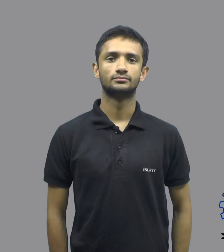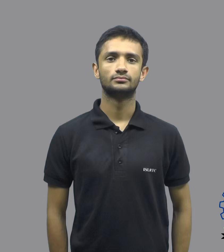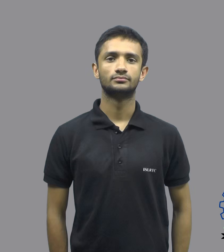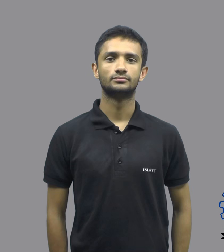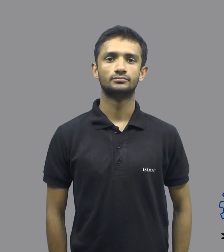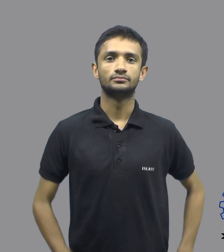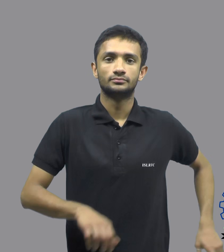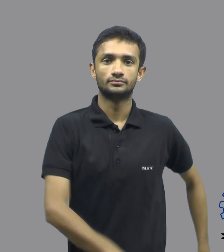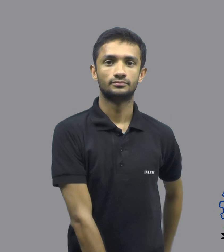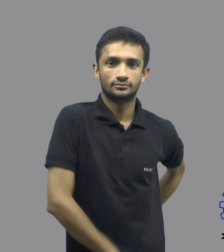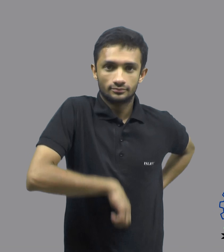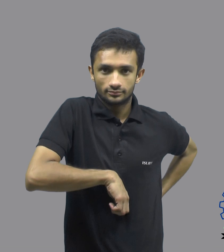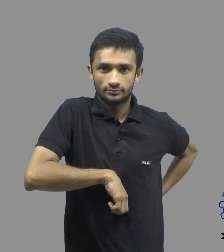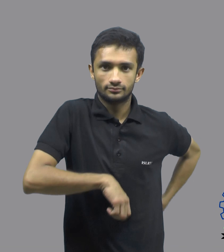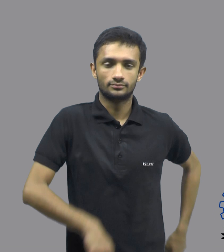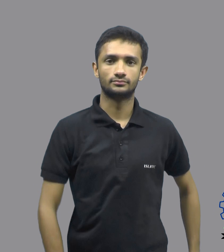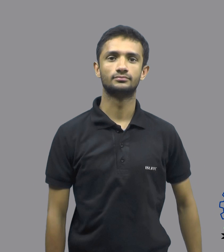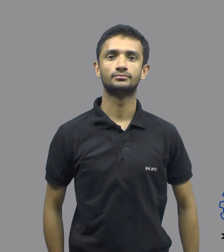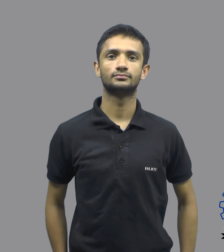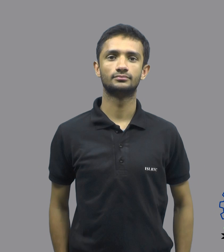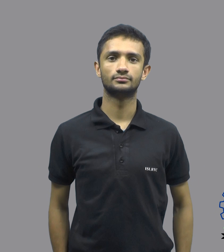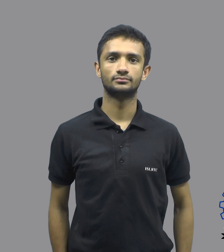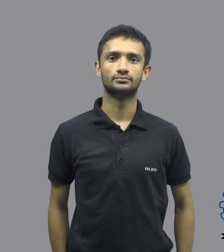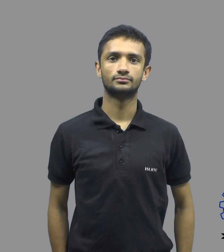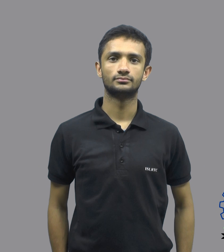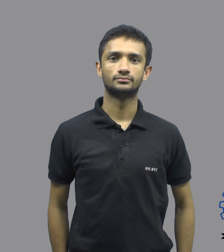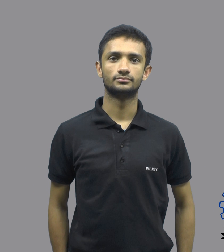Dhoti